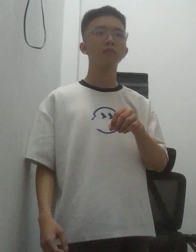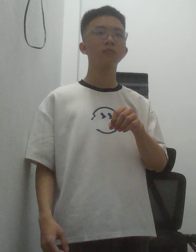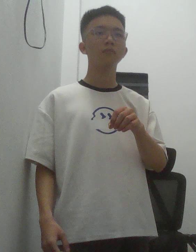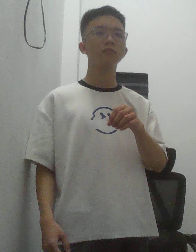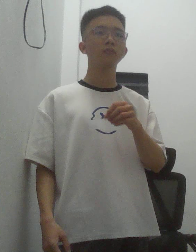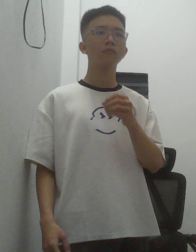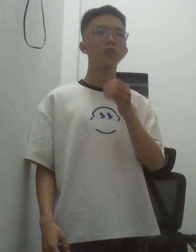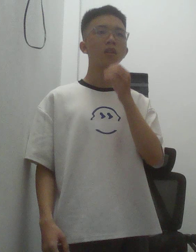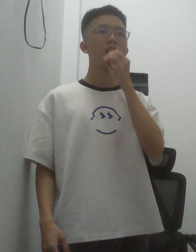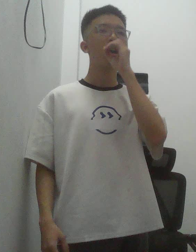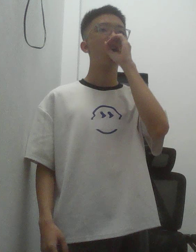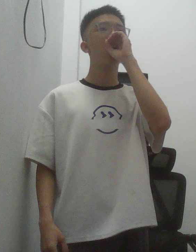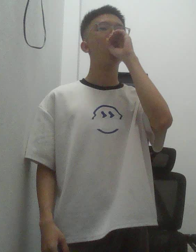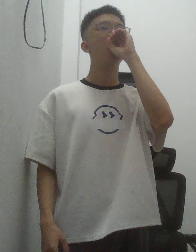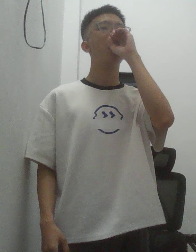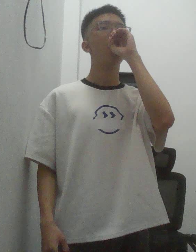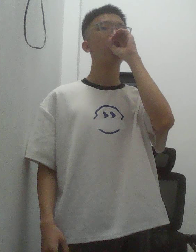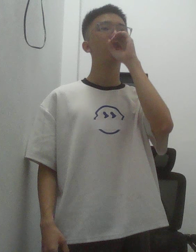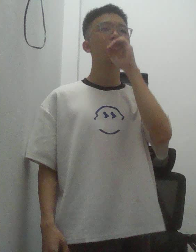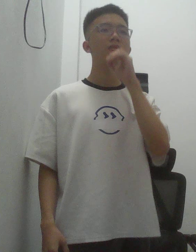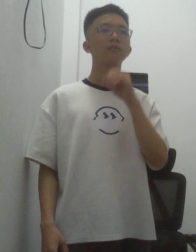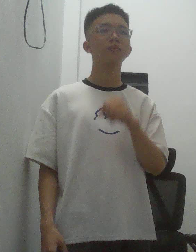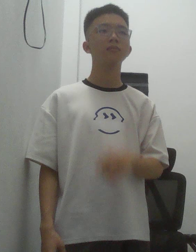uong